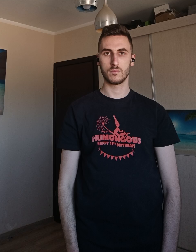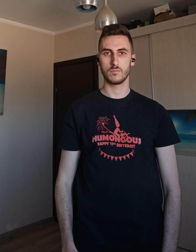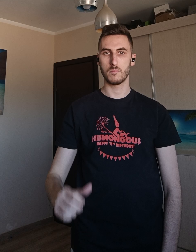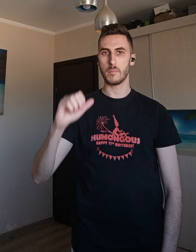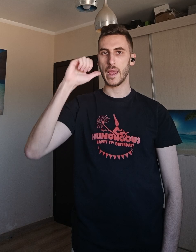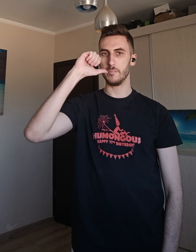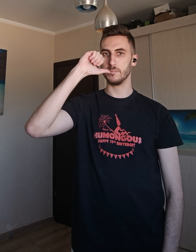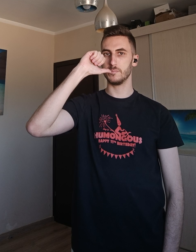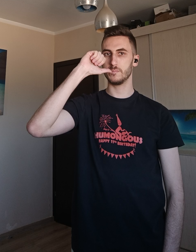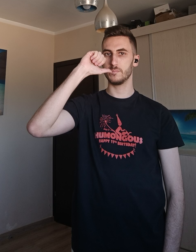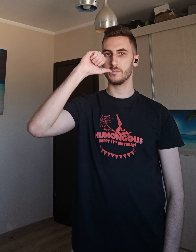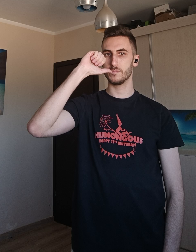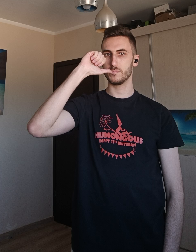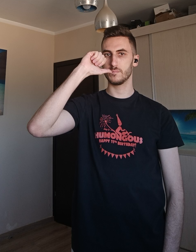מים